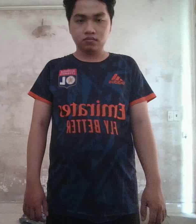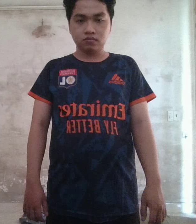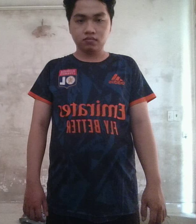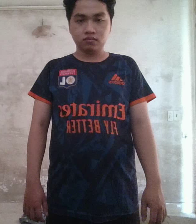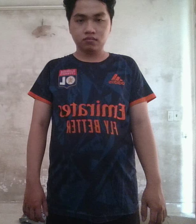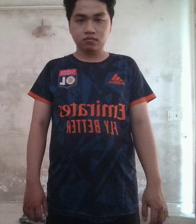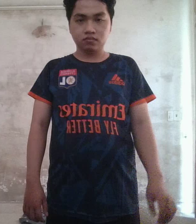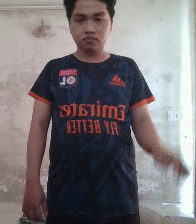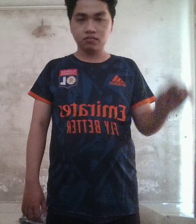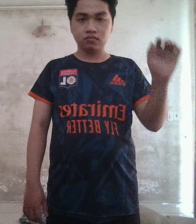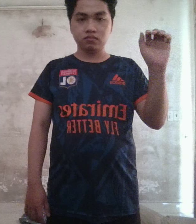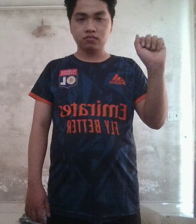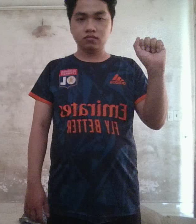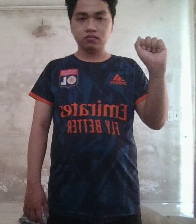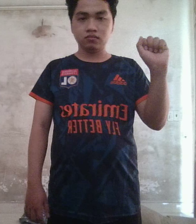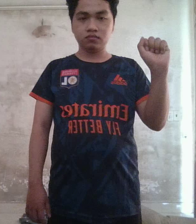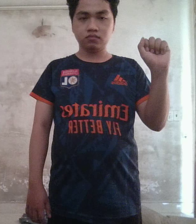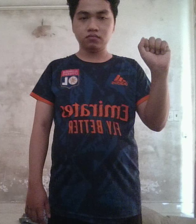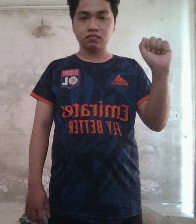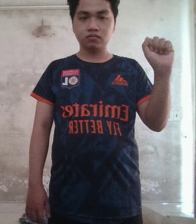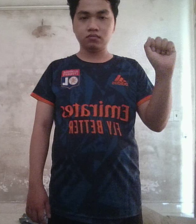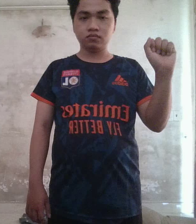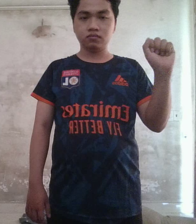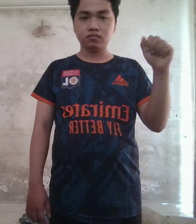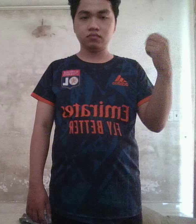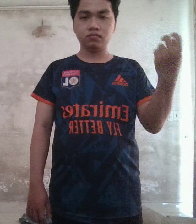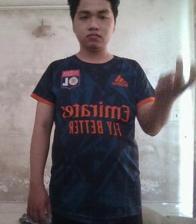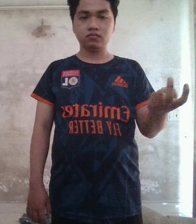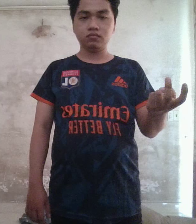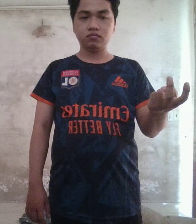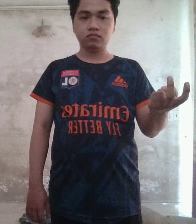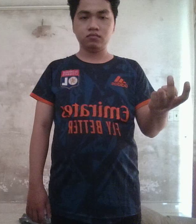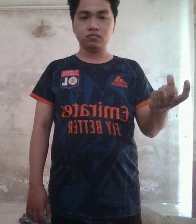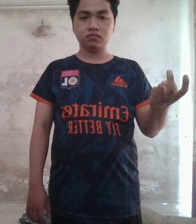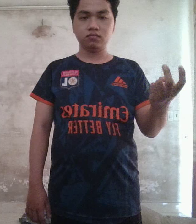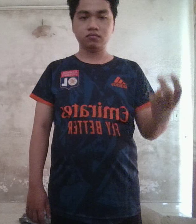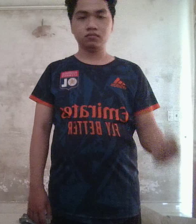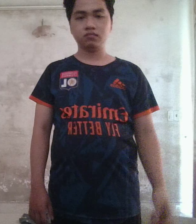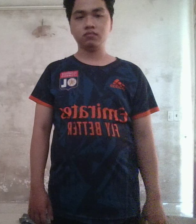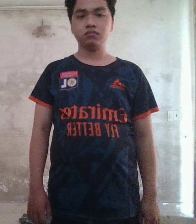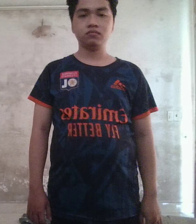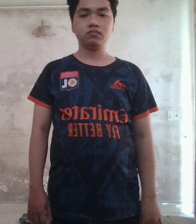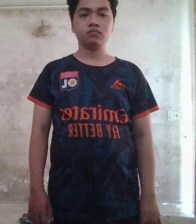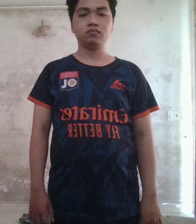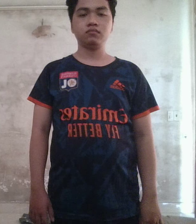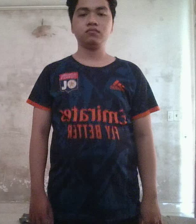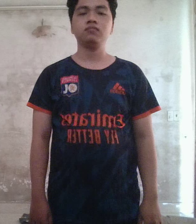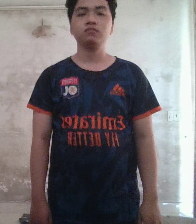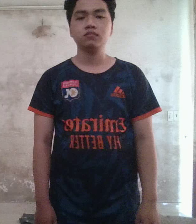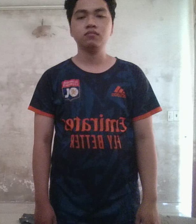ă